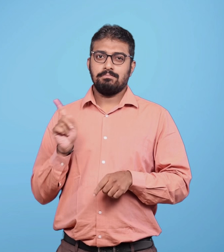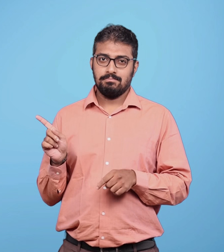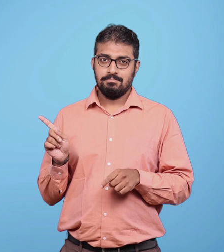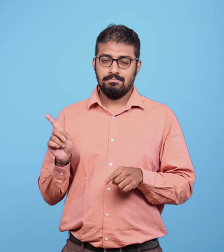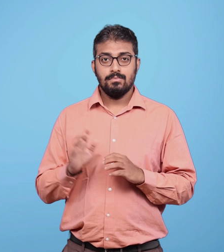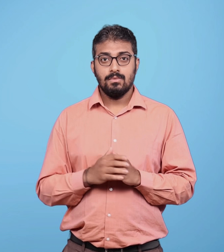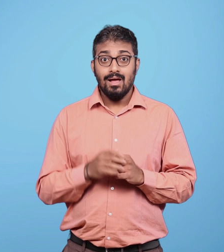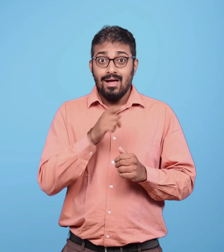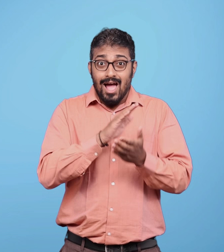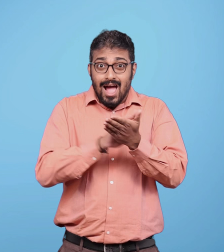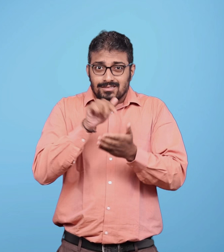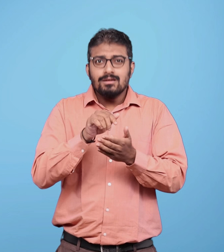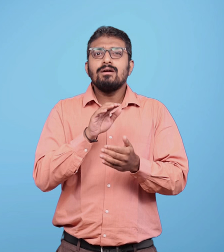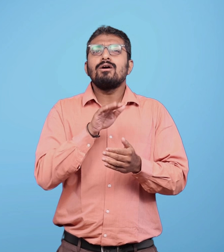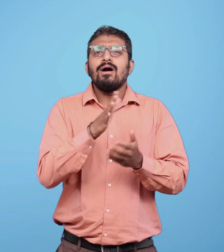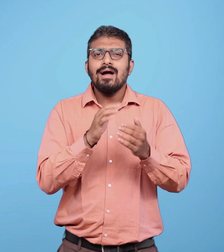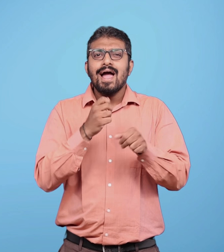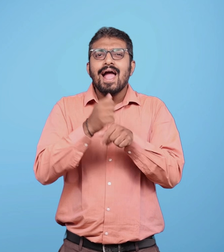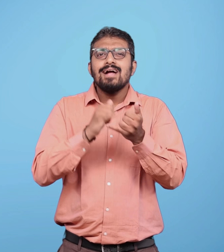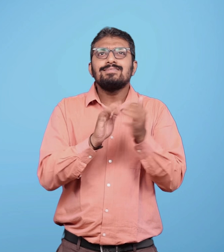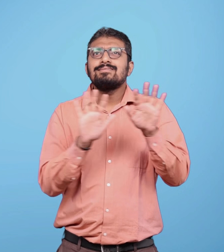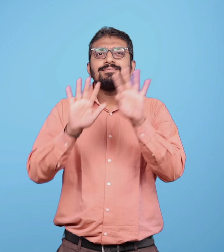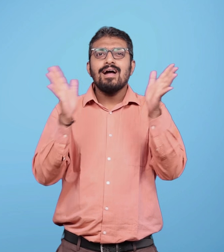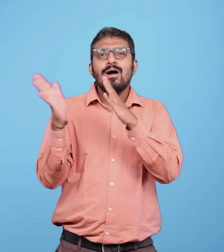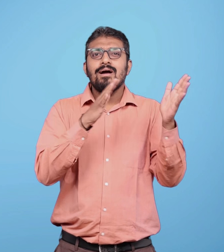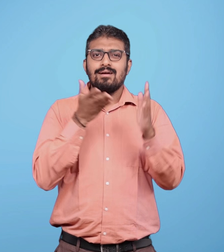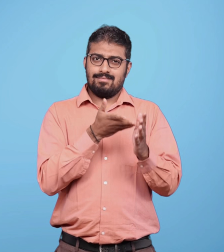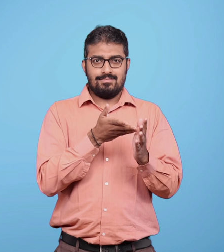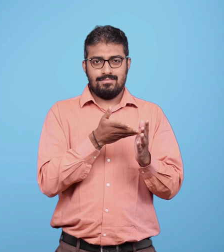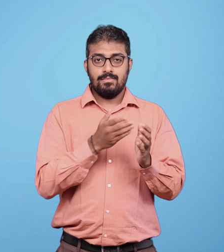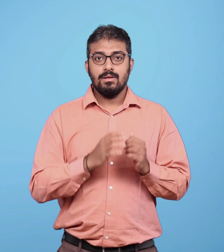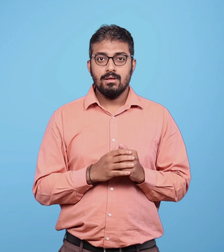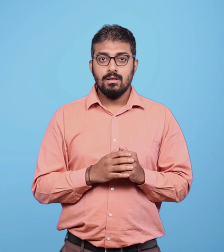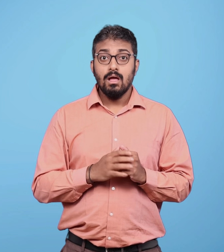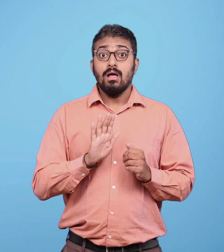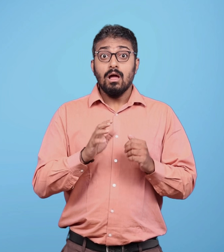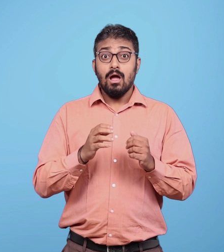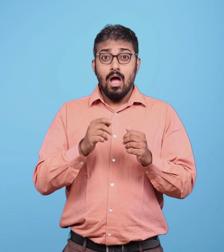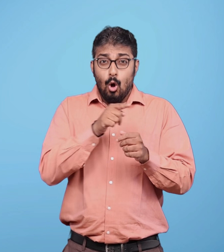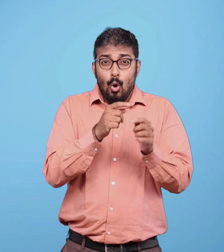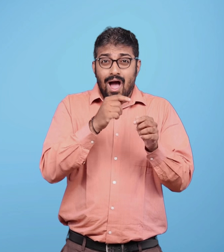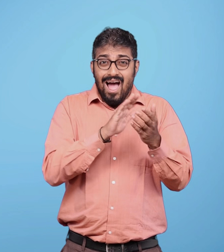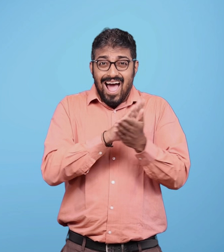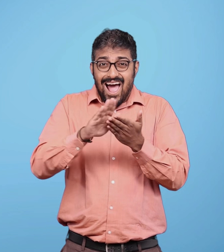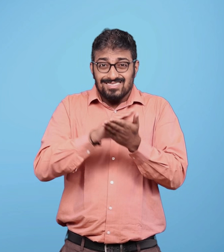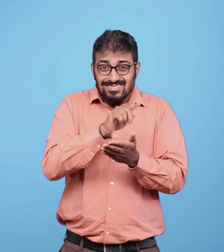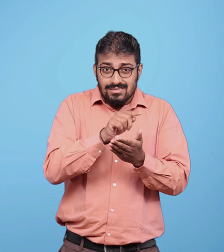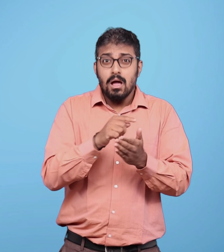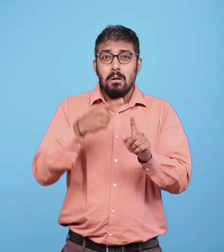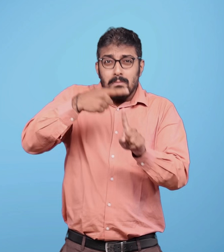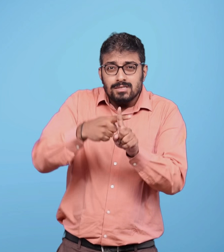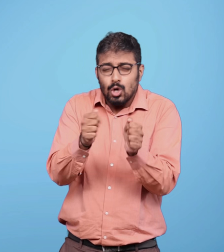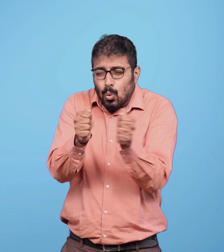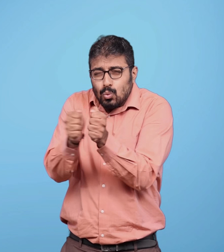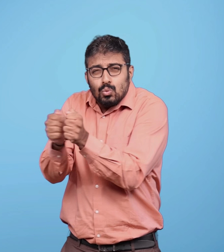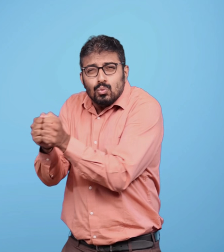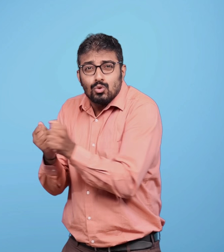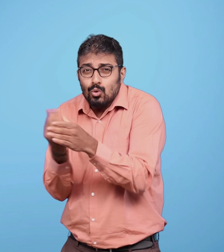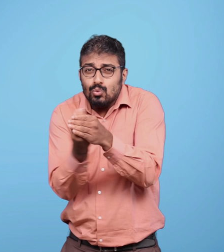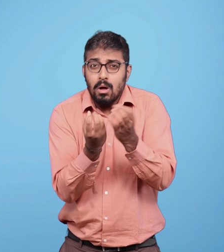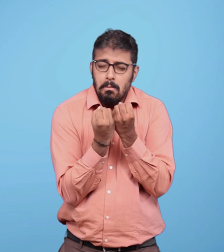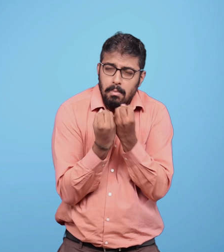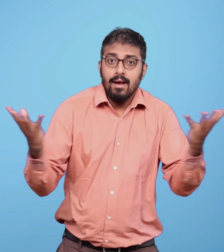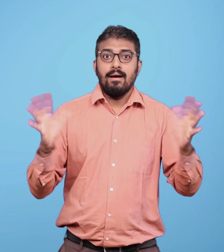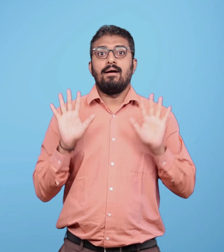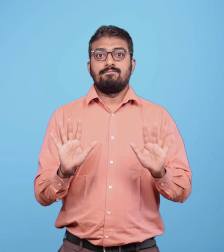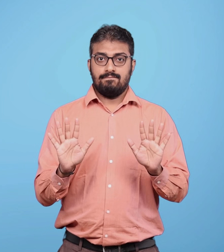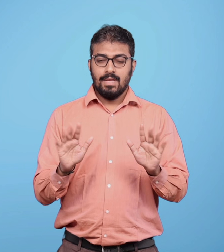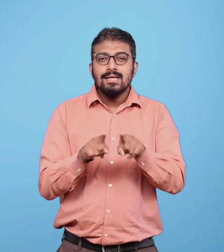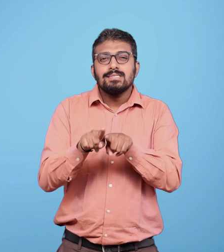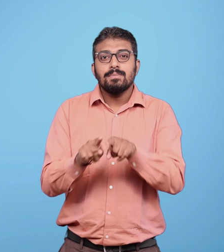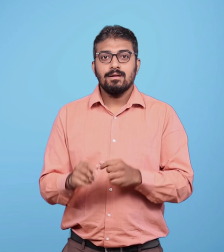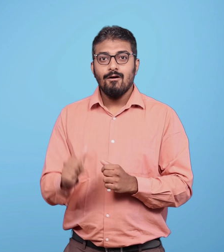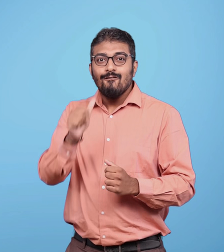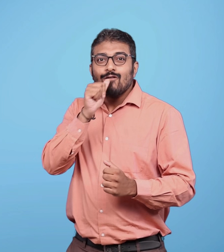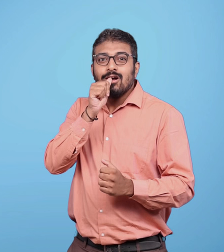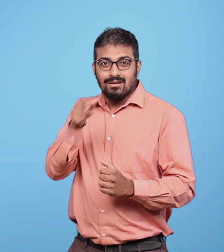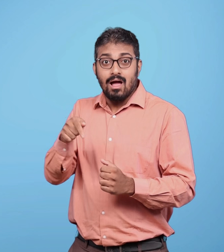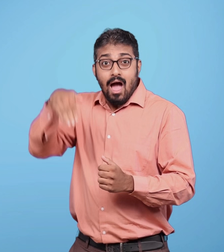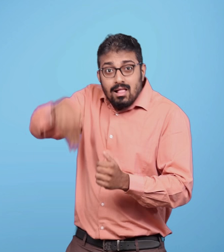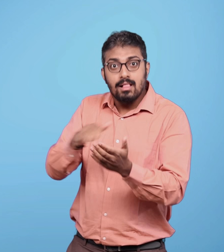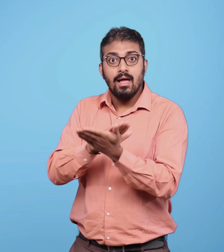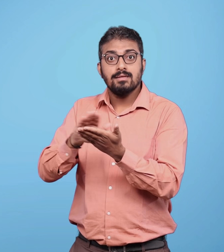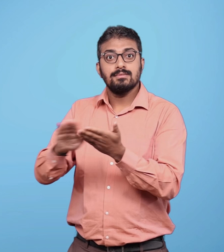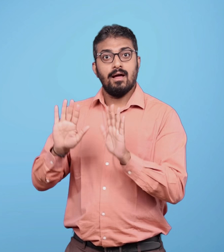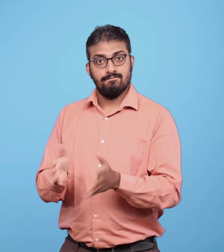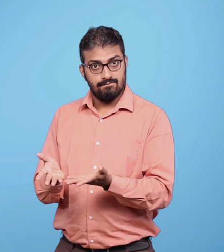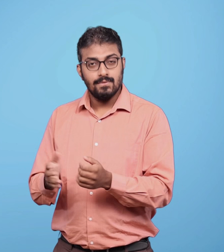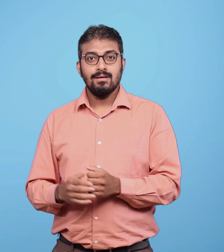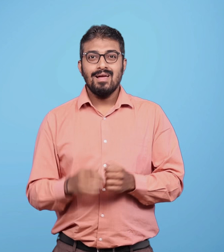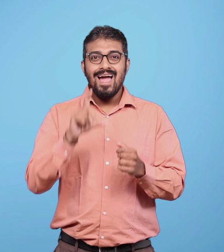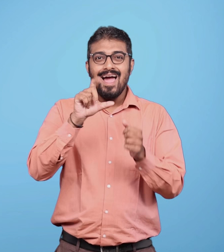Hydrogen is a gas. It is a component of many substances, for example, water and carbohydrates.